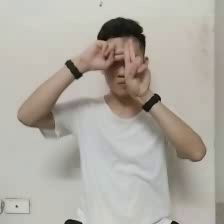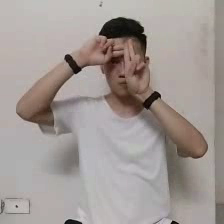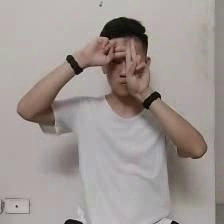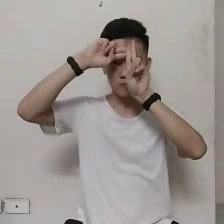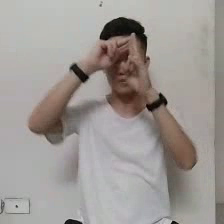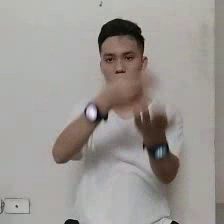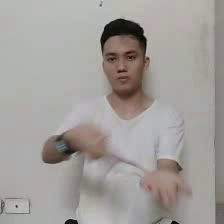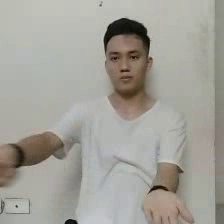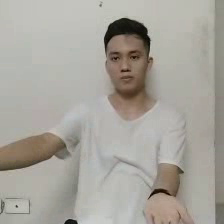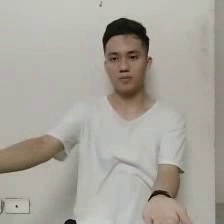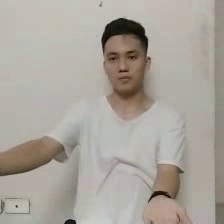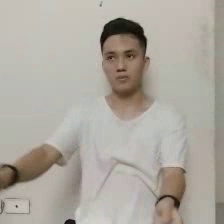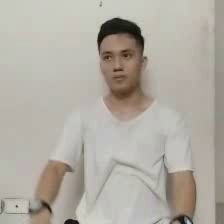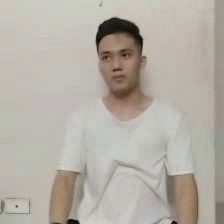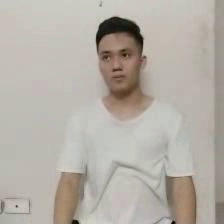Xuất viện